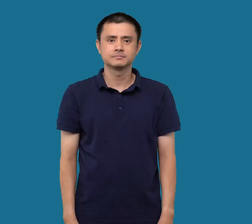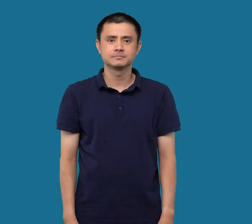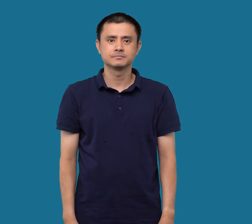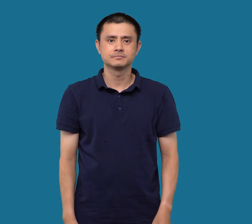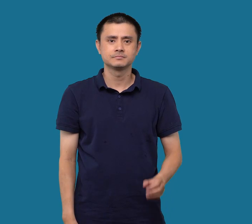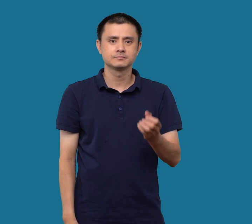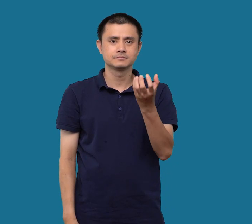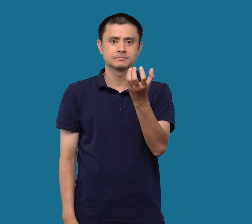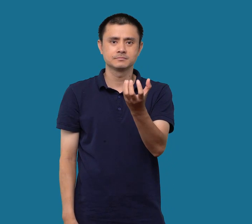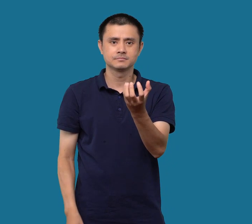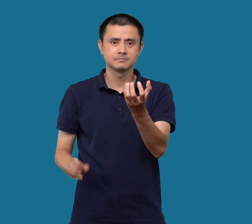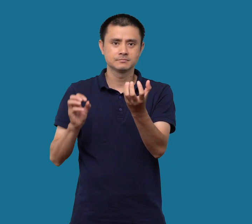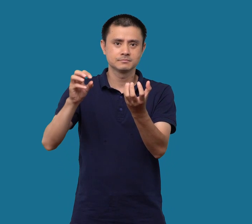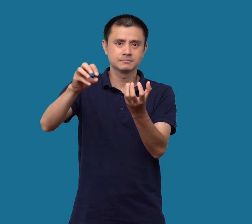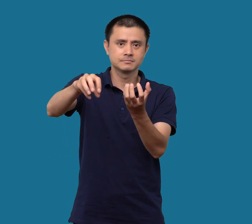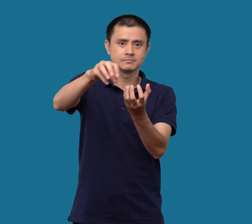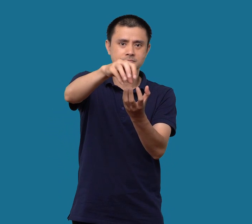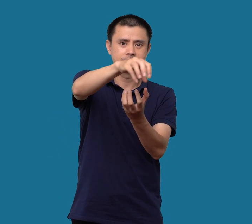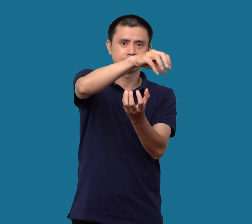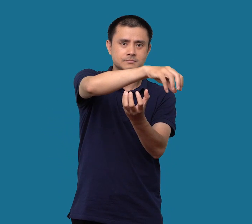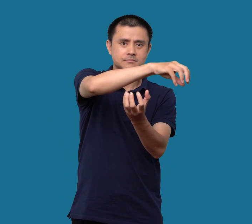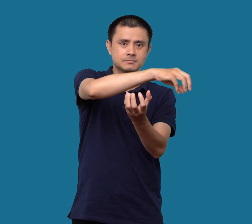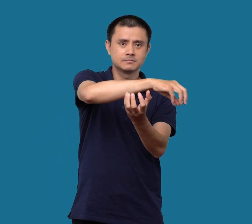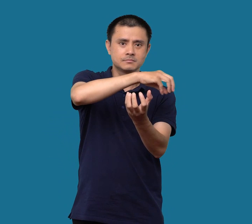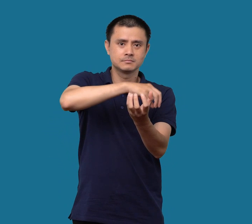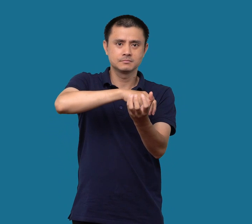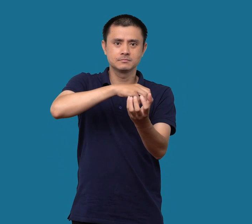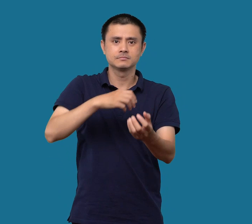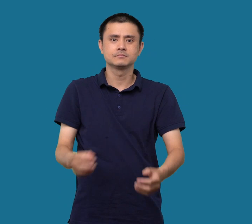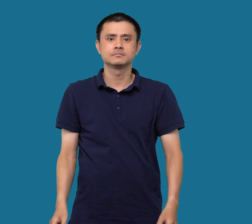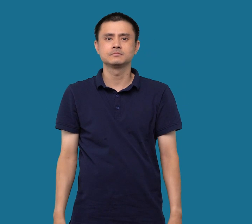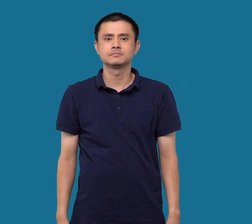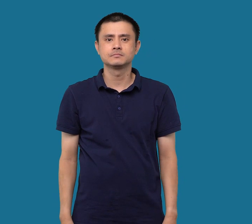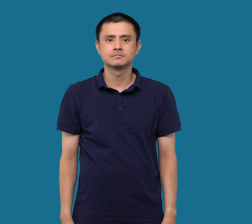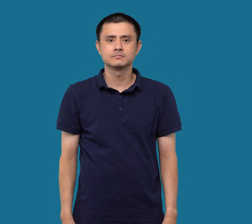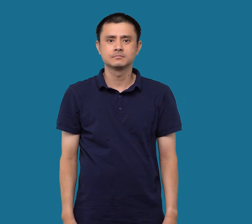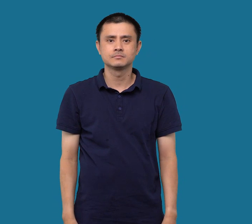hành tinh